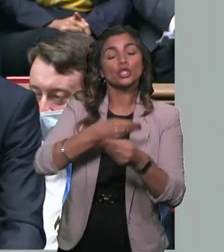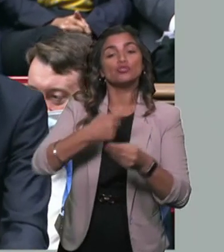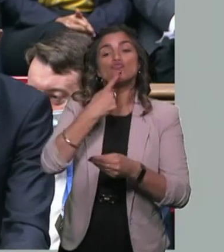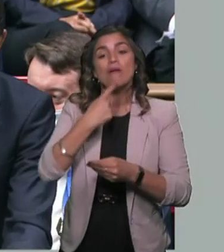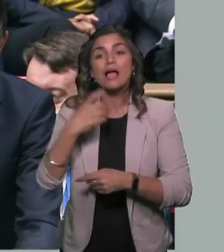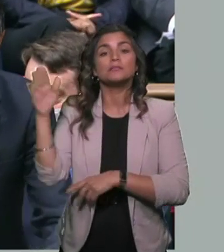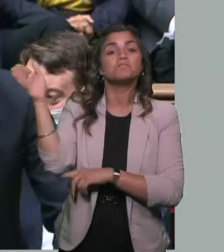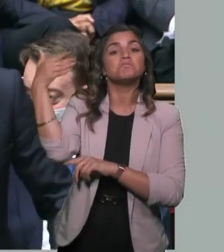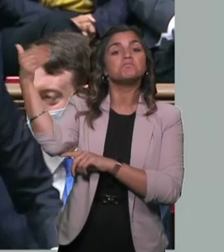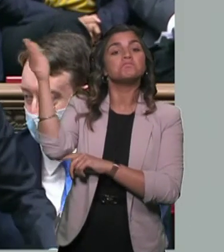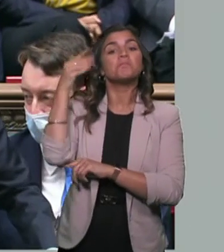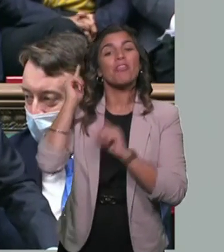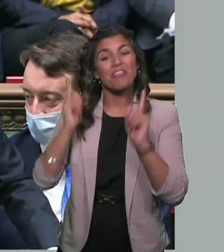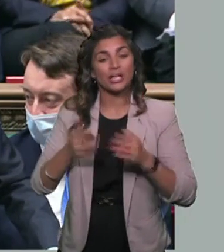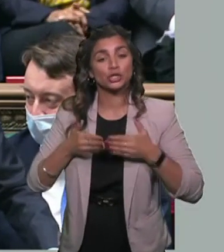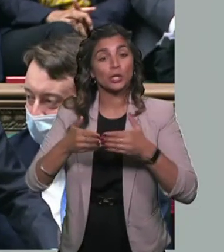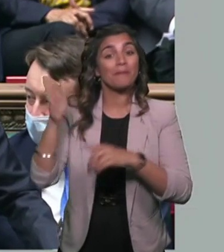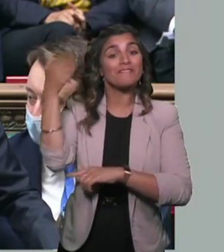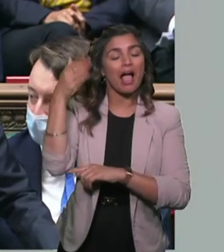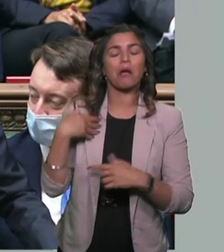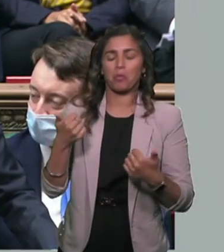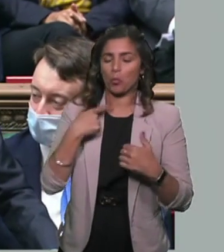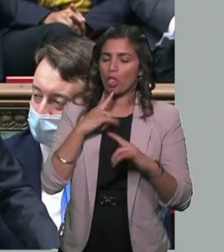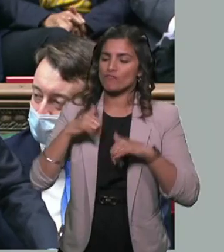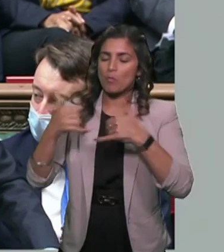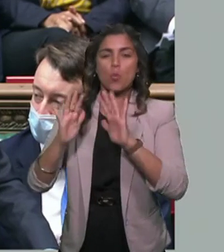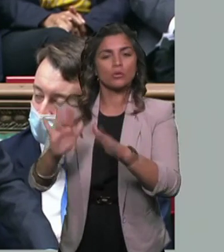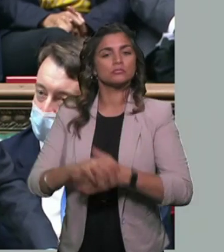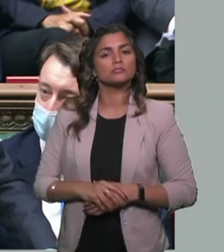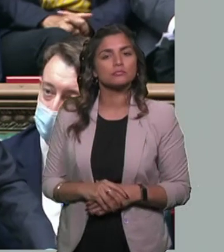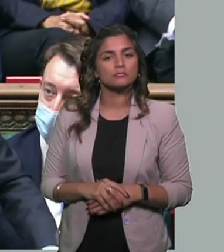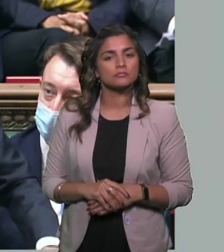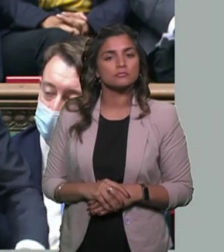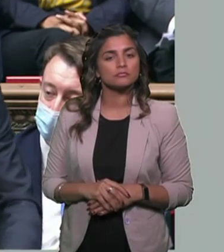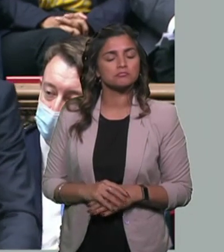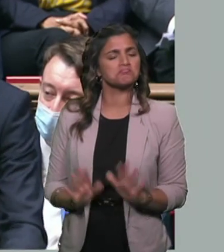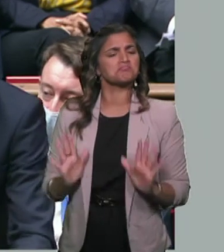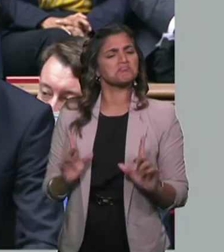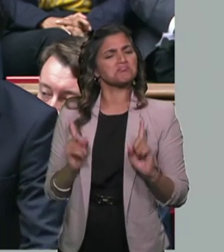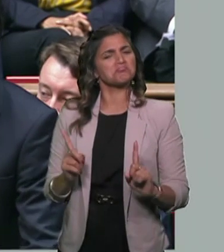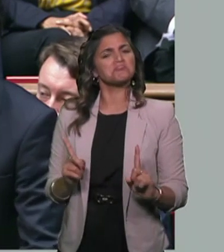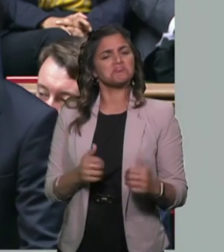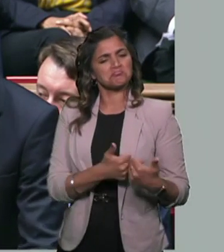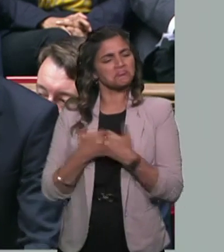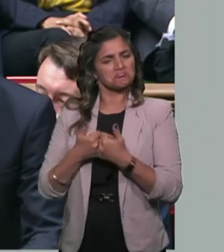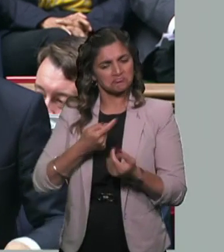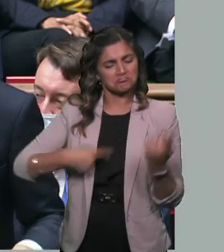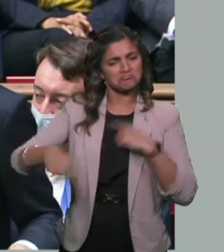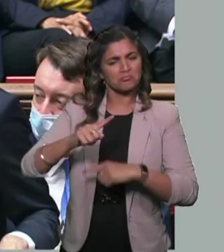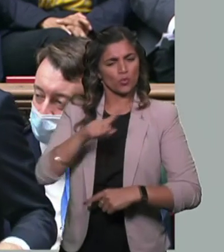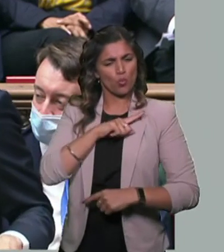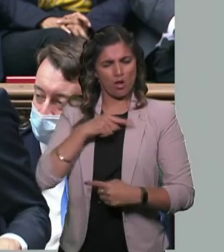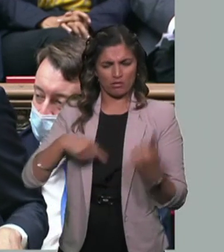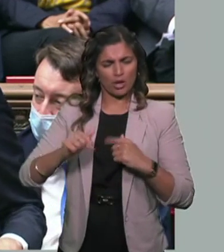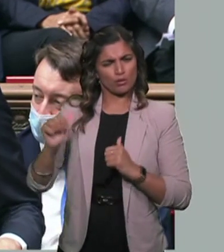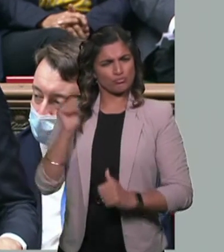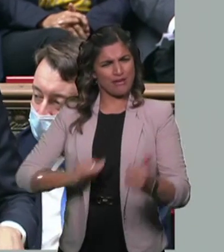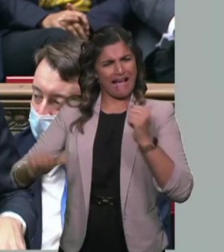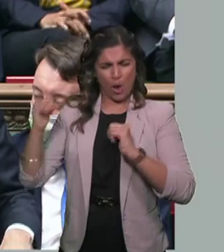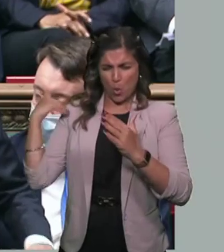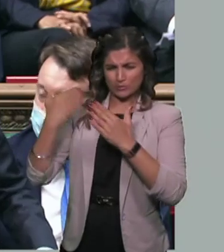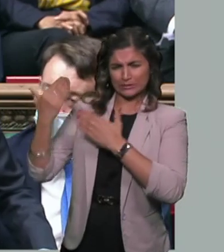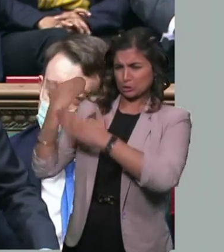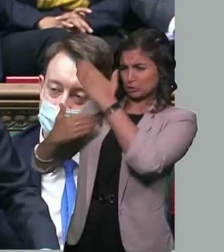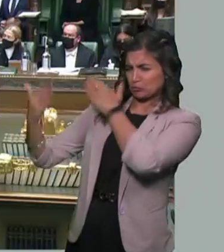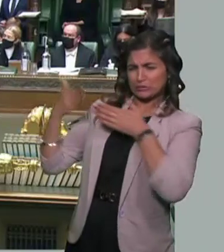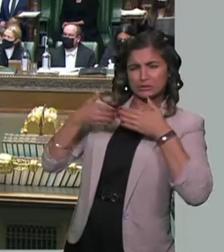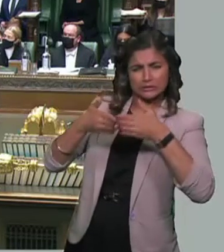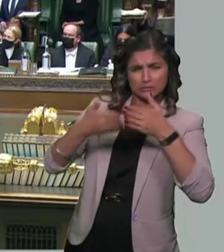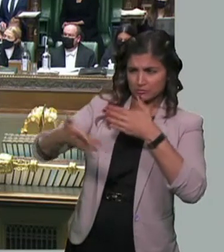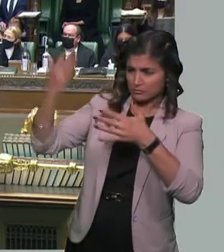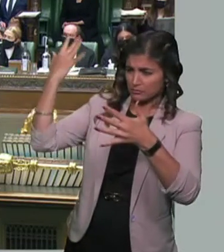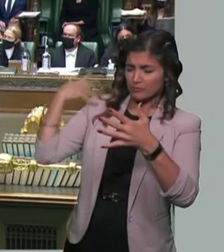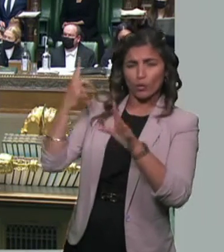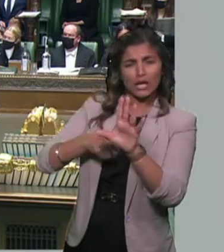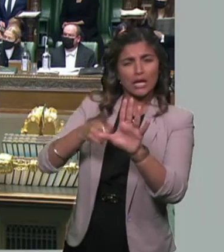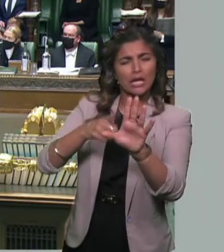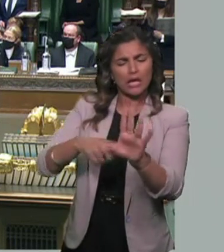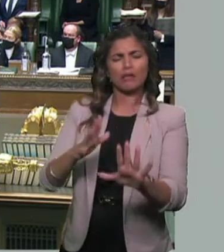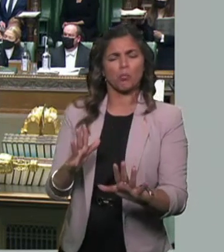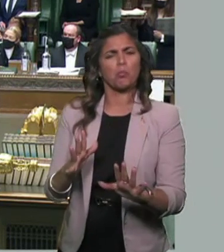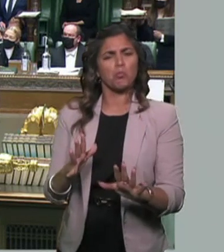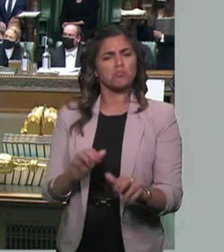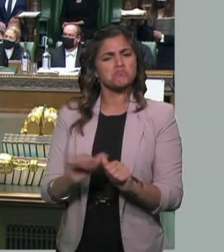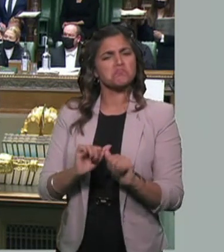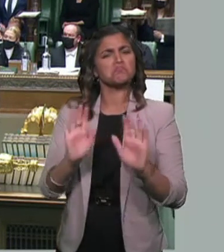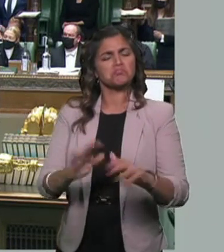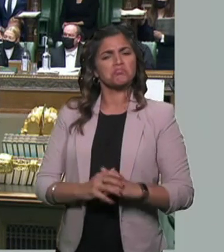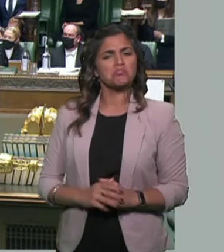That is entirely fitting for a country with such a proud maritime history as ours.